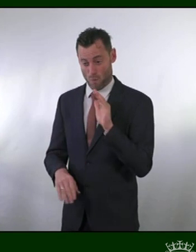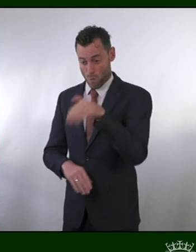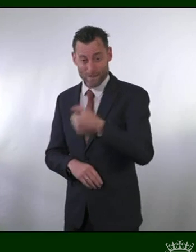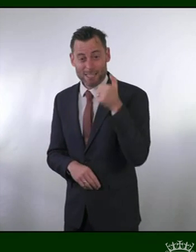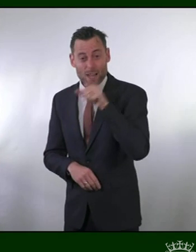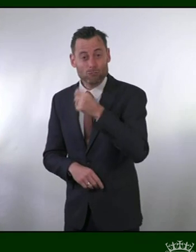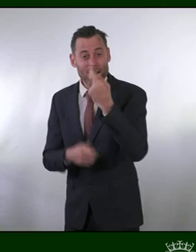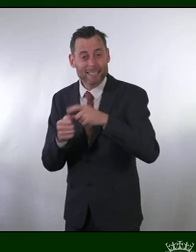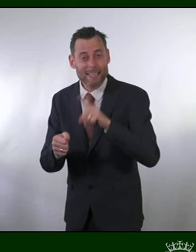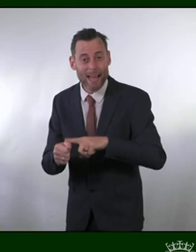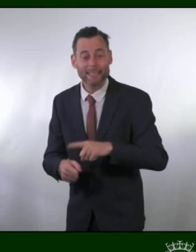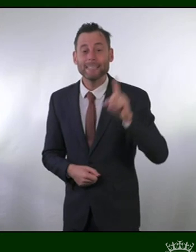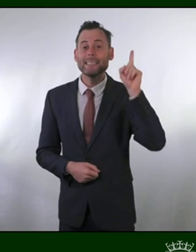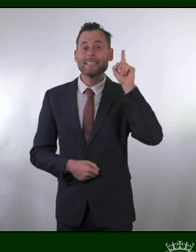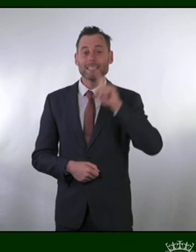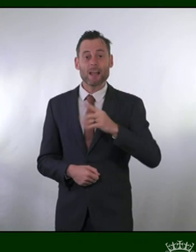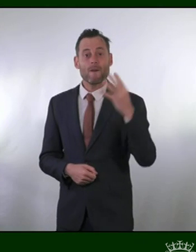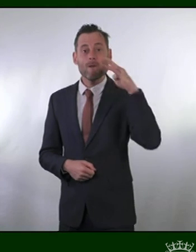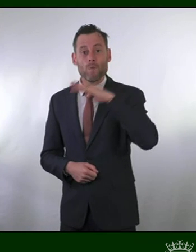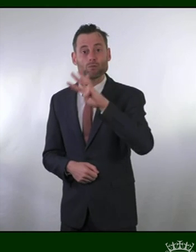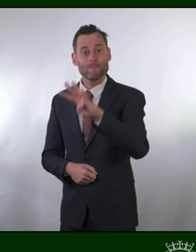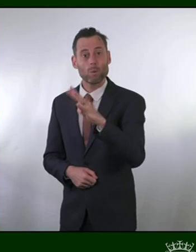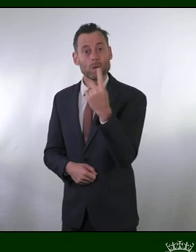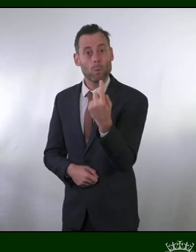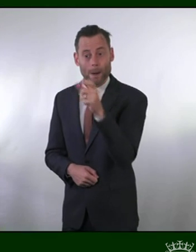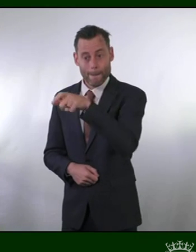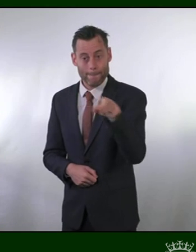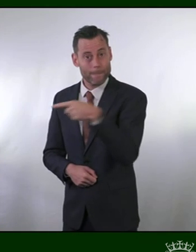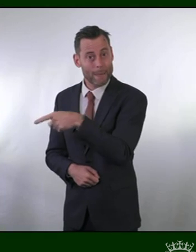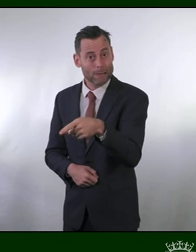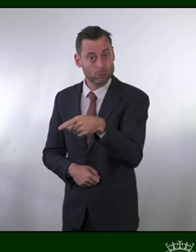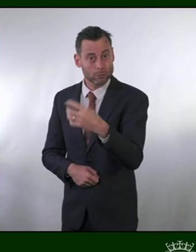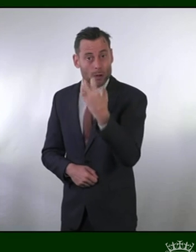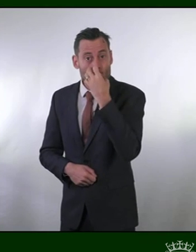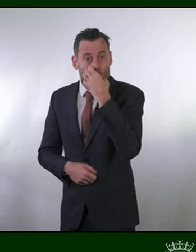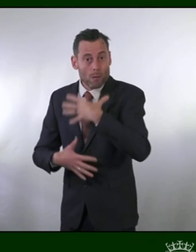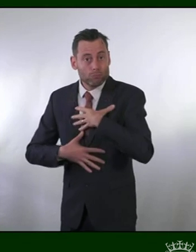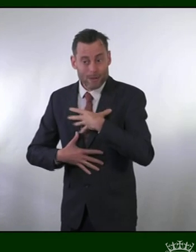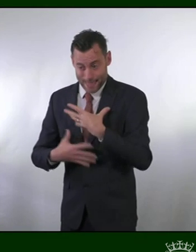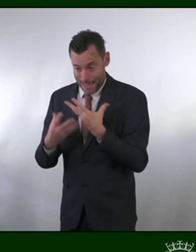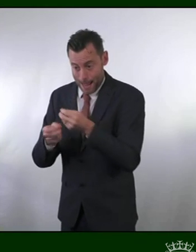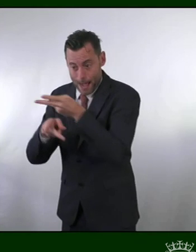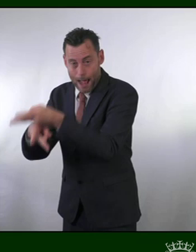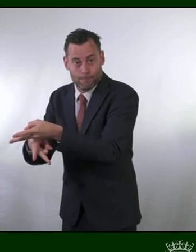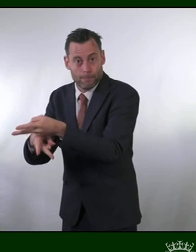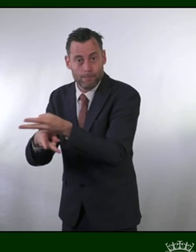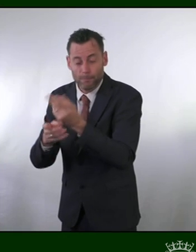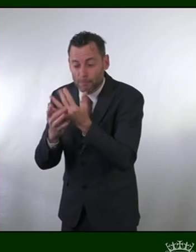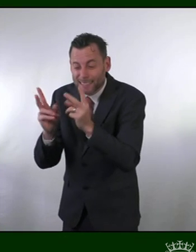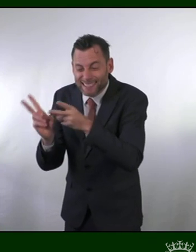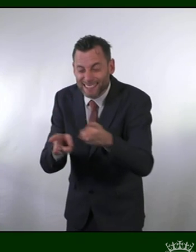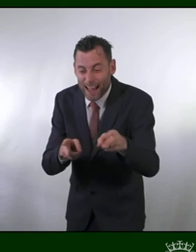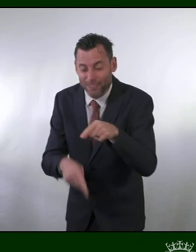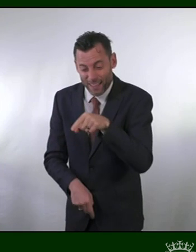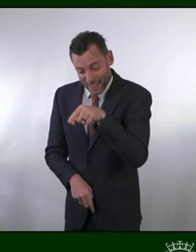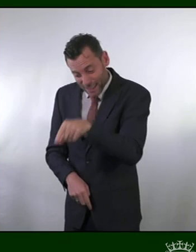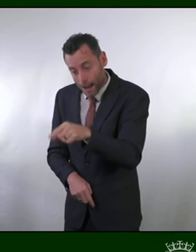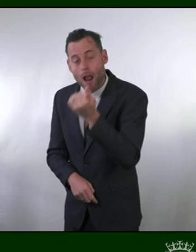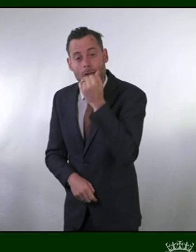Yesterday, 441 covid patients were on ventilators and the number of deaths recorded was, tragically, the highest since 10 June.